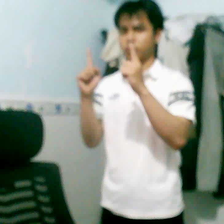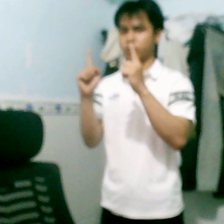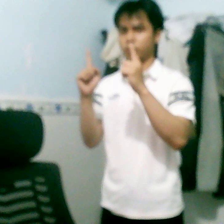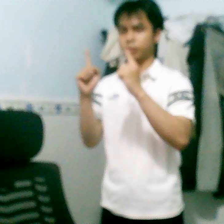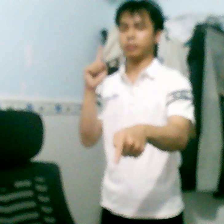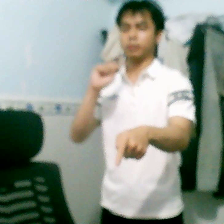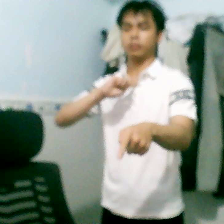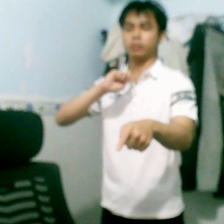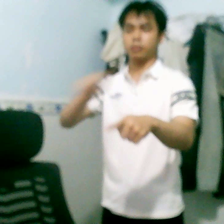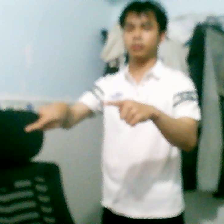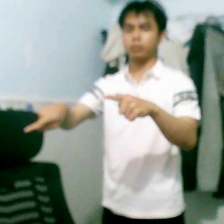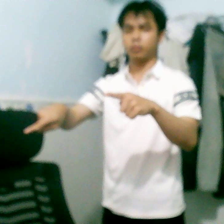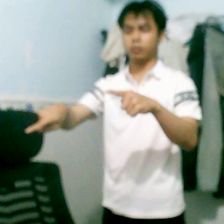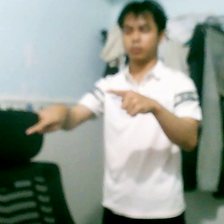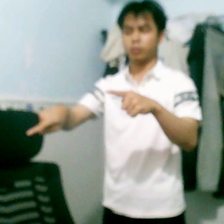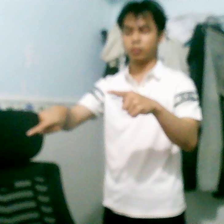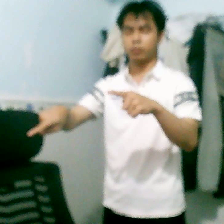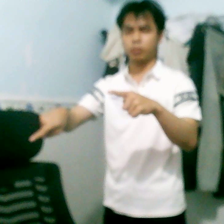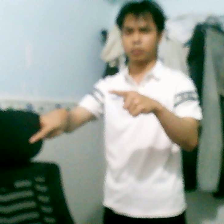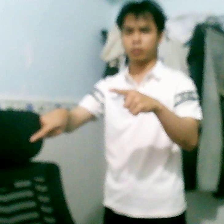phut